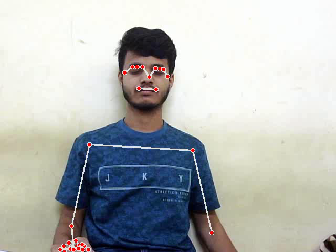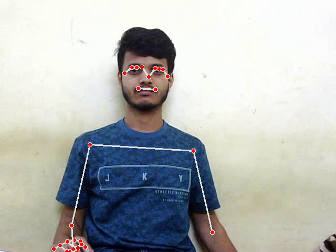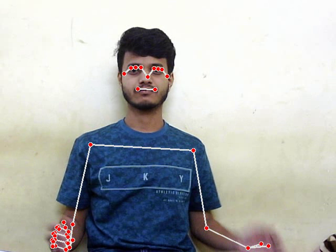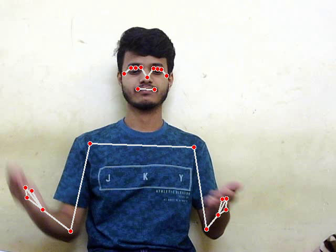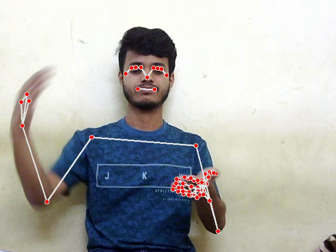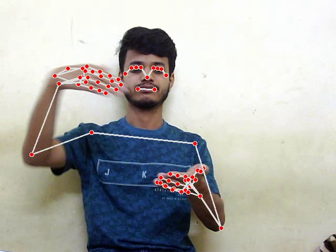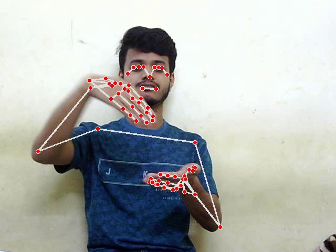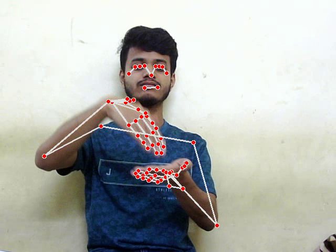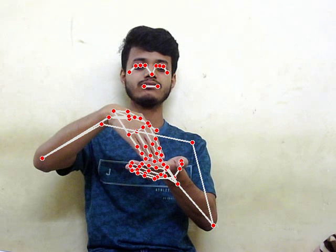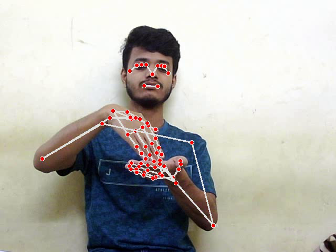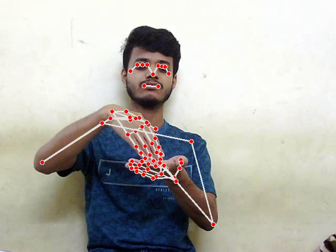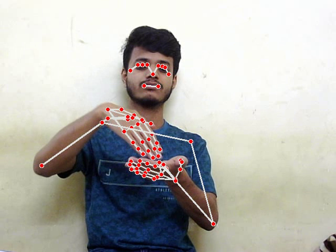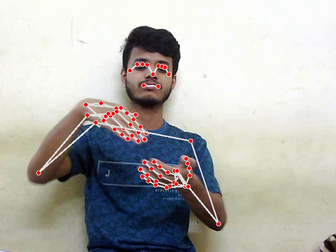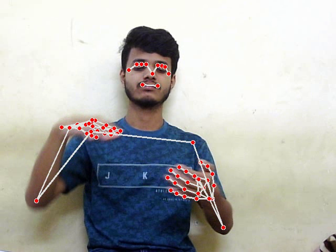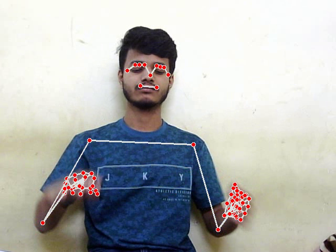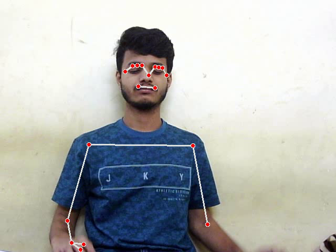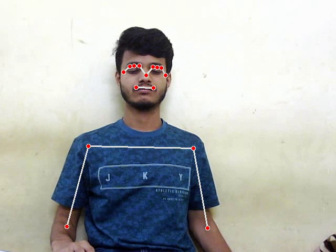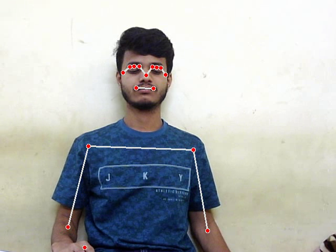again